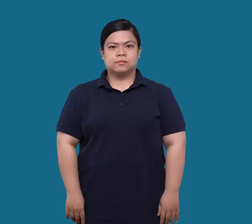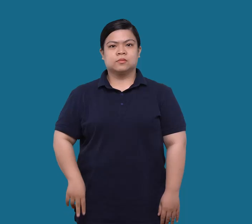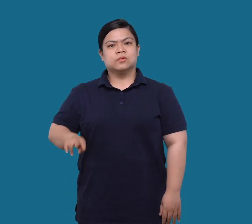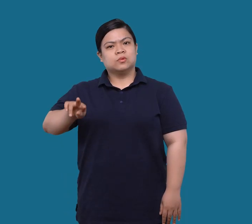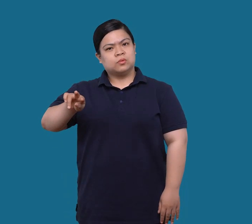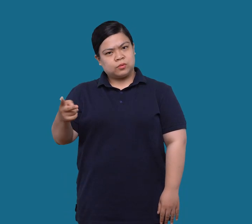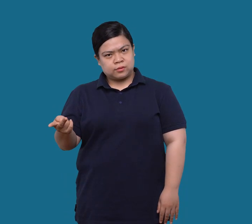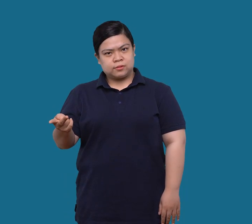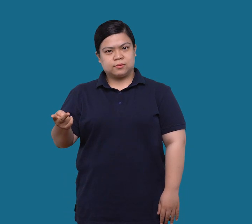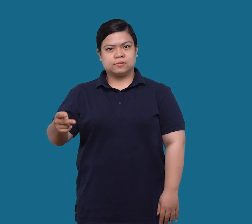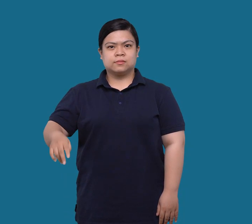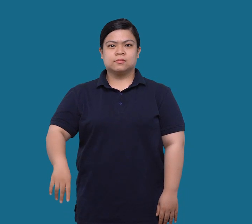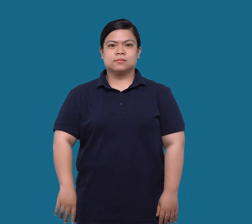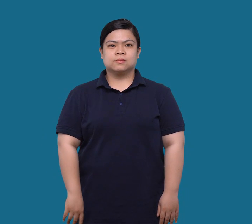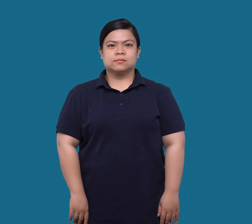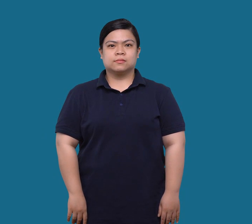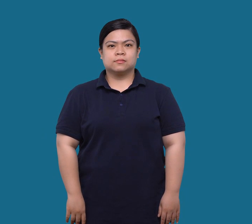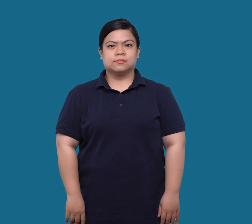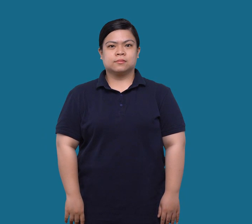hoặc